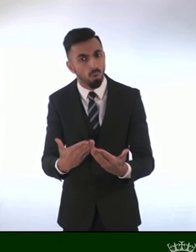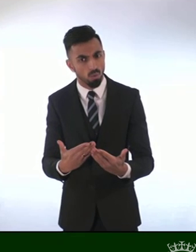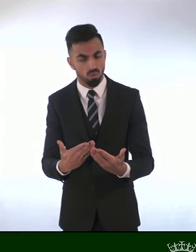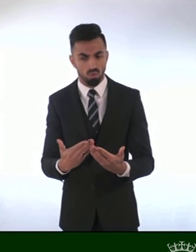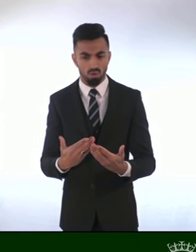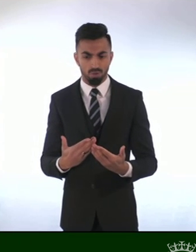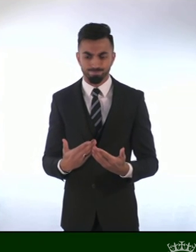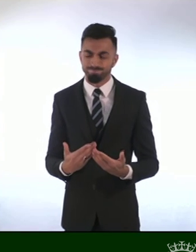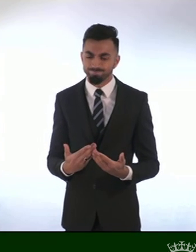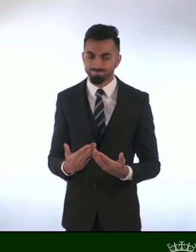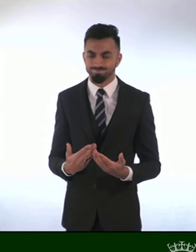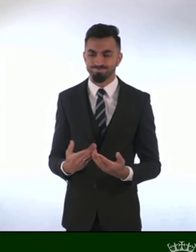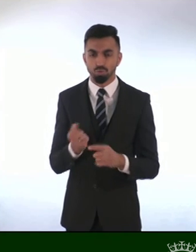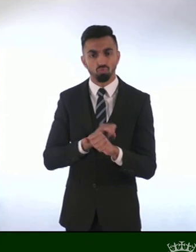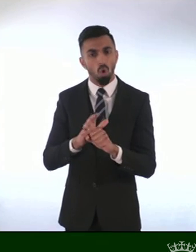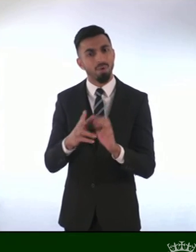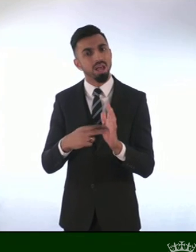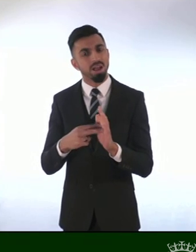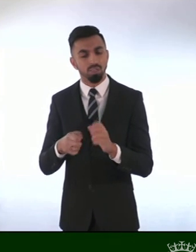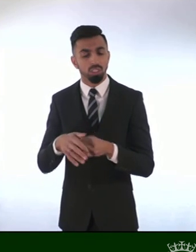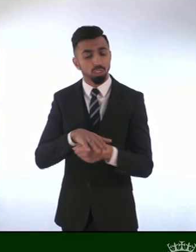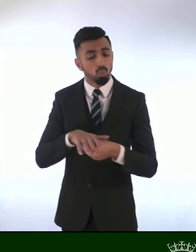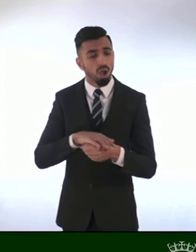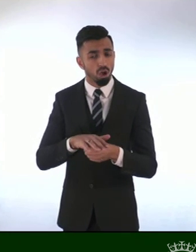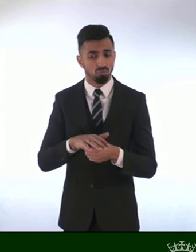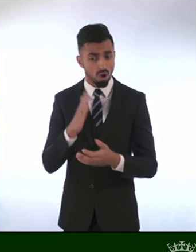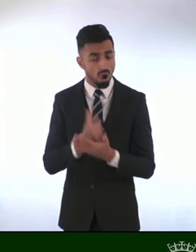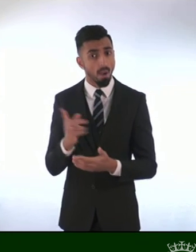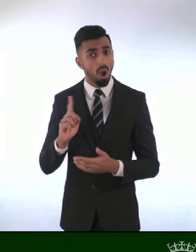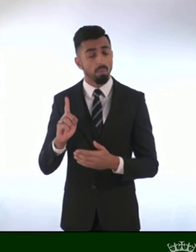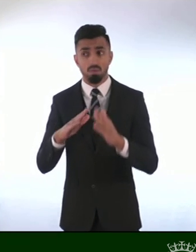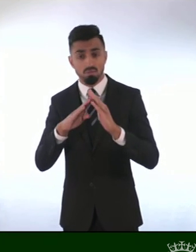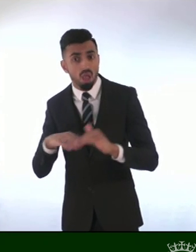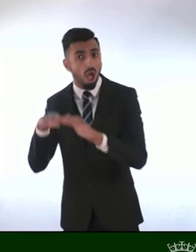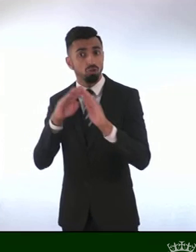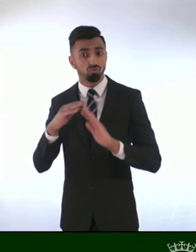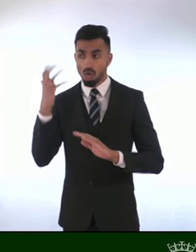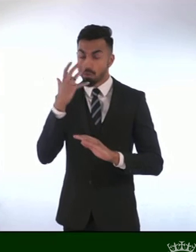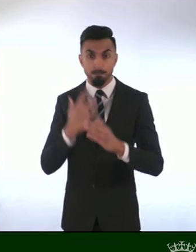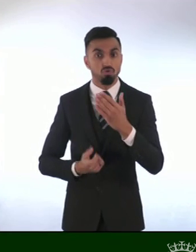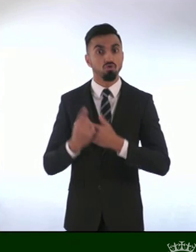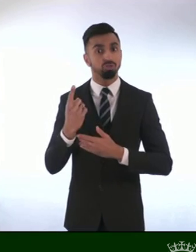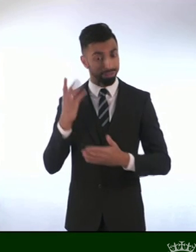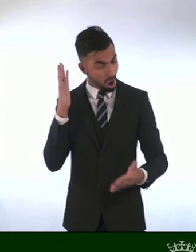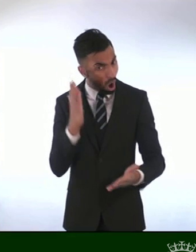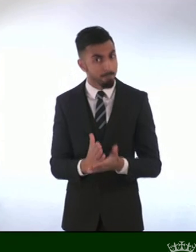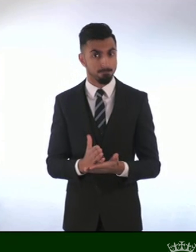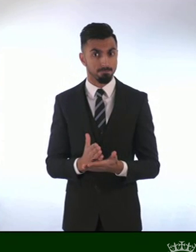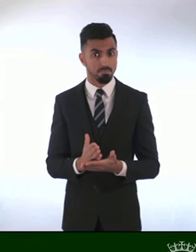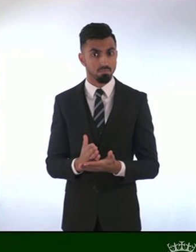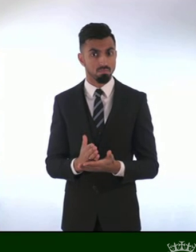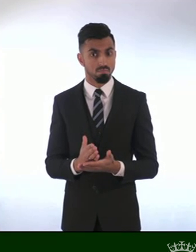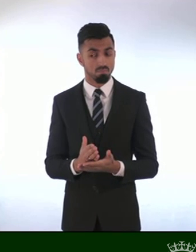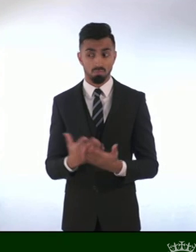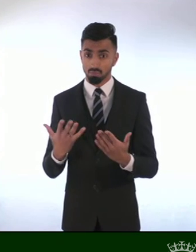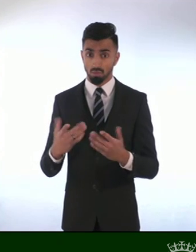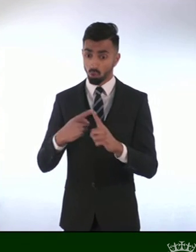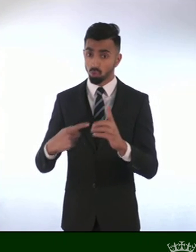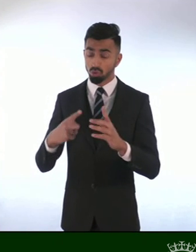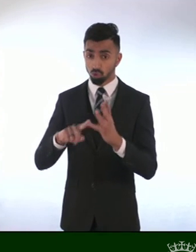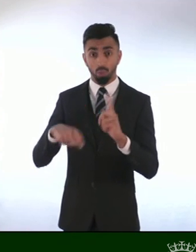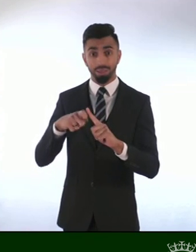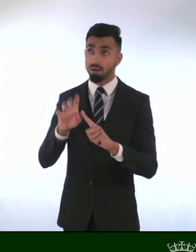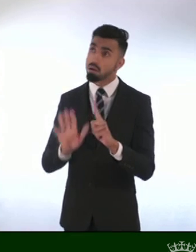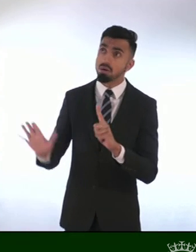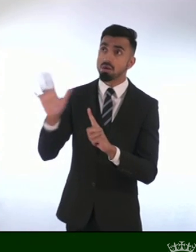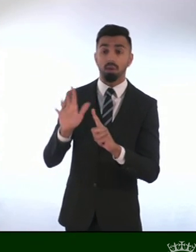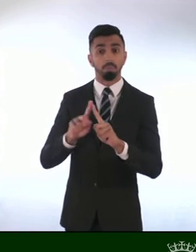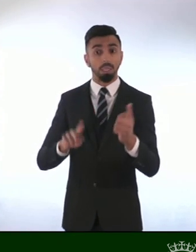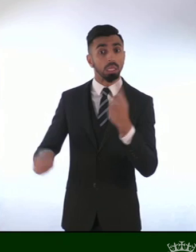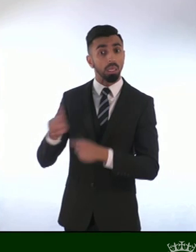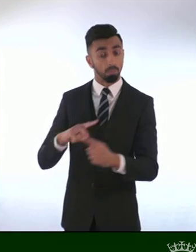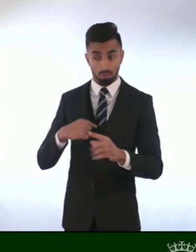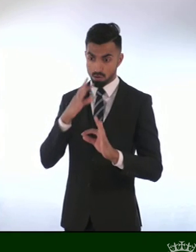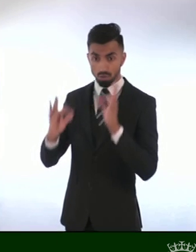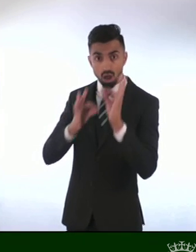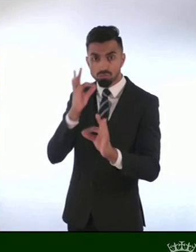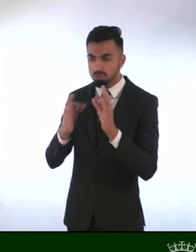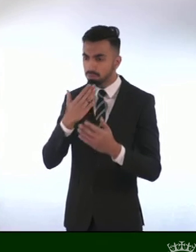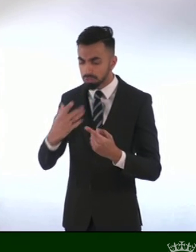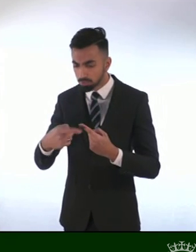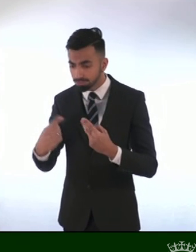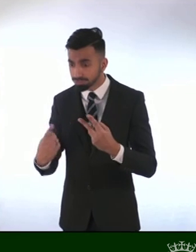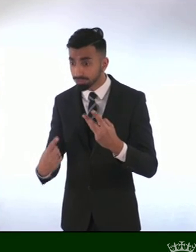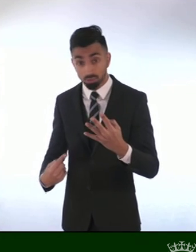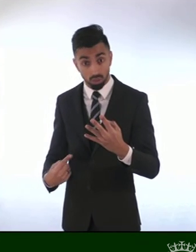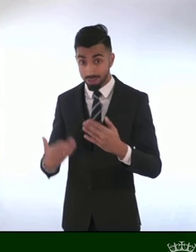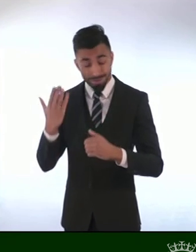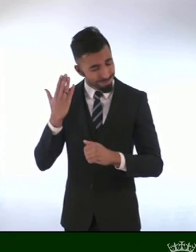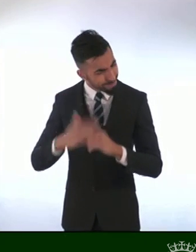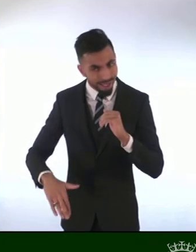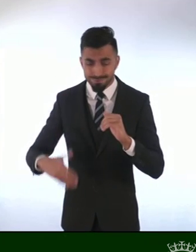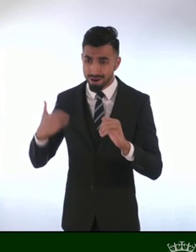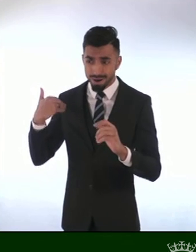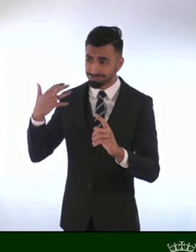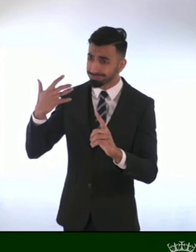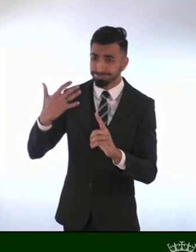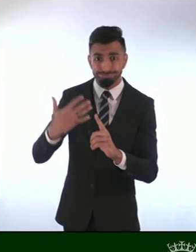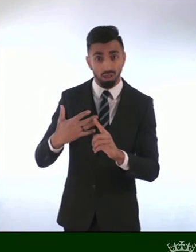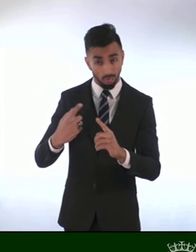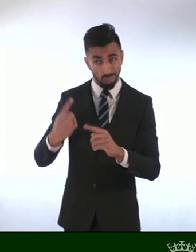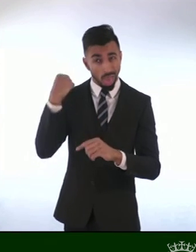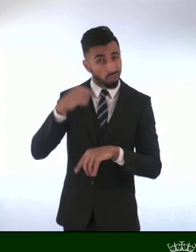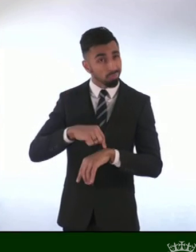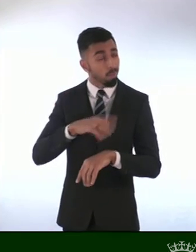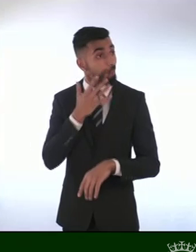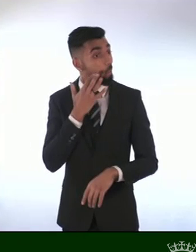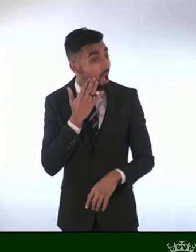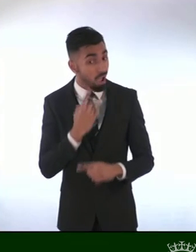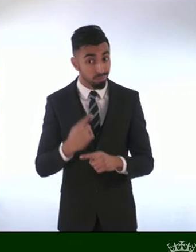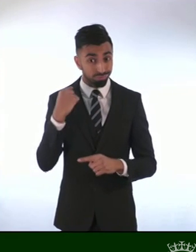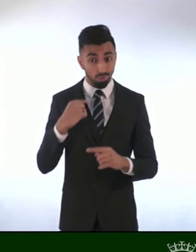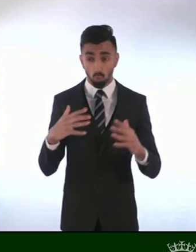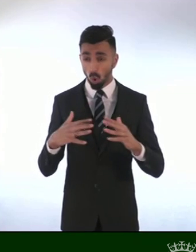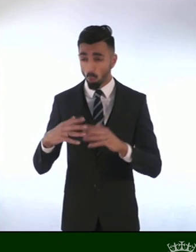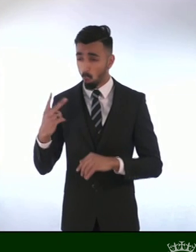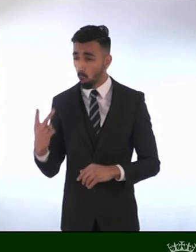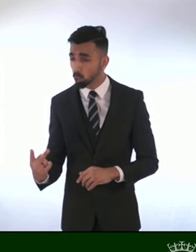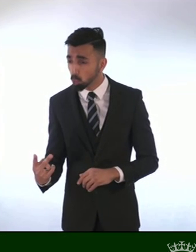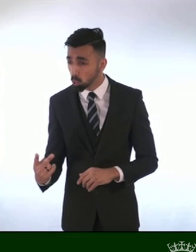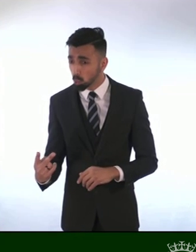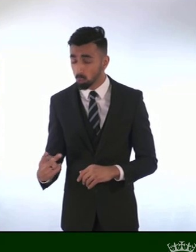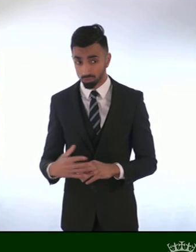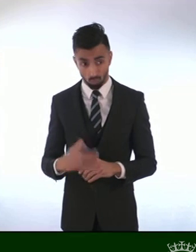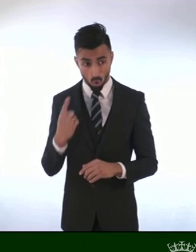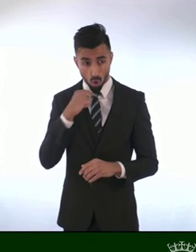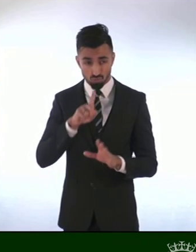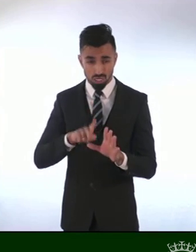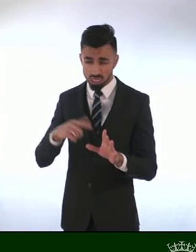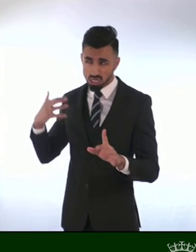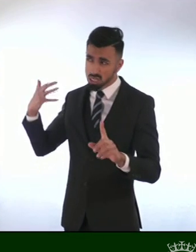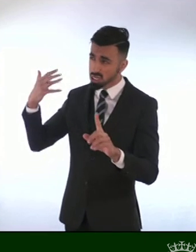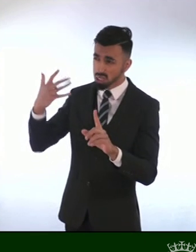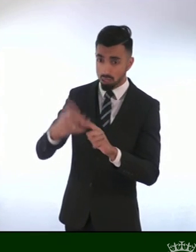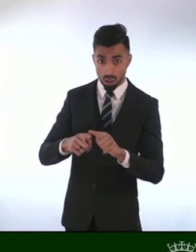As he rightly says, this is a national emergency, and we are asking the public to do things and take actions in a way that is unprecedented for a Government in peacetime, and perhaps even unprecedented in the last century.